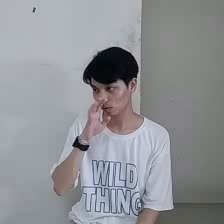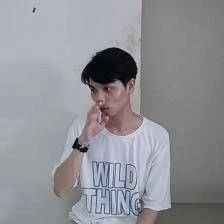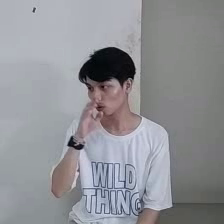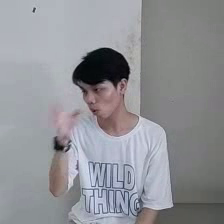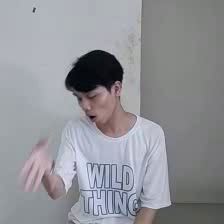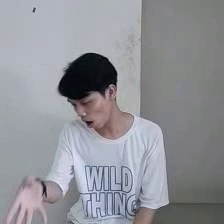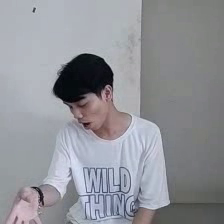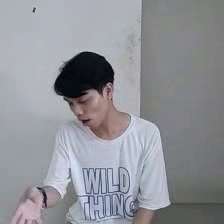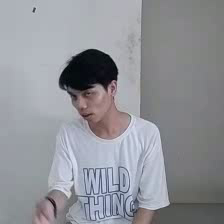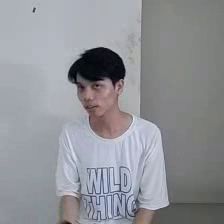Nôn ói